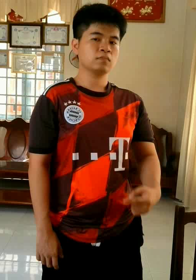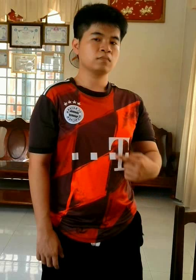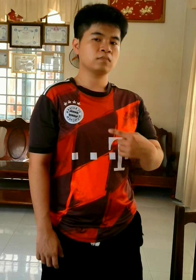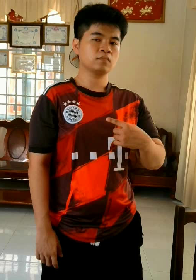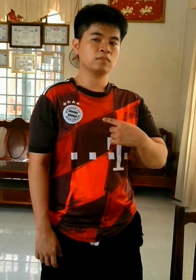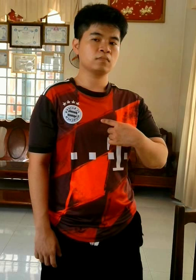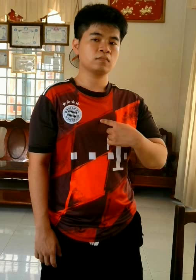toi